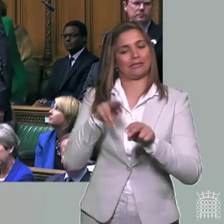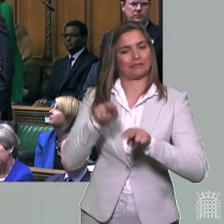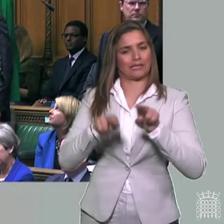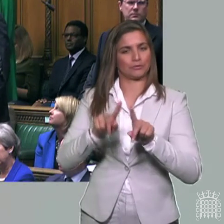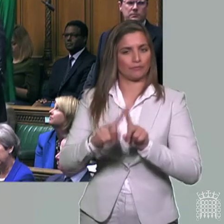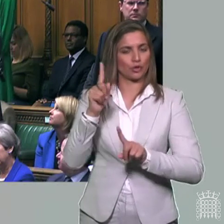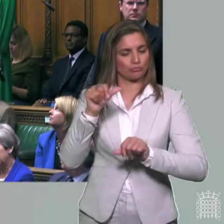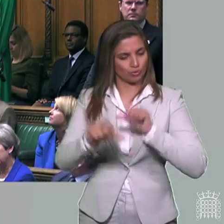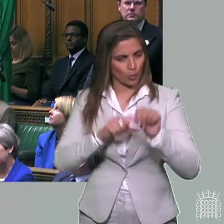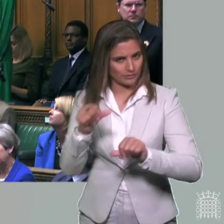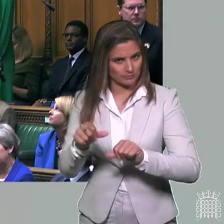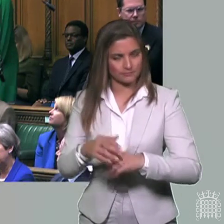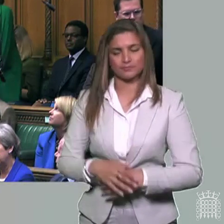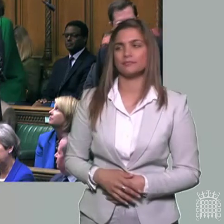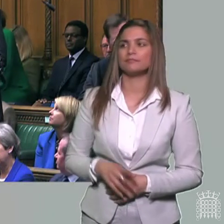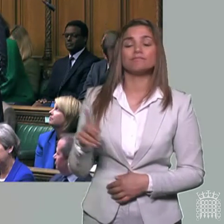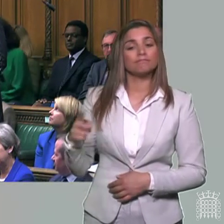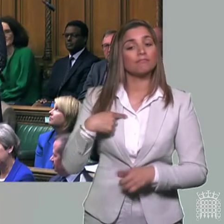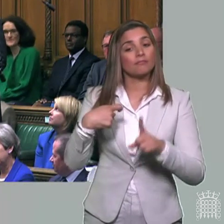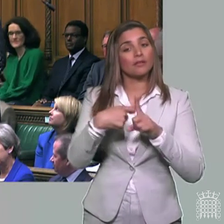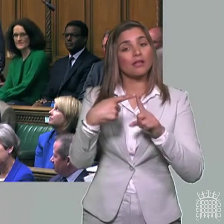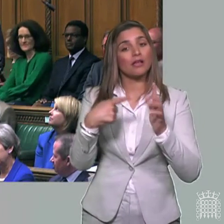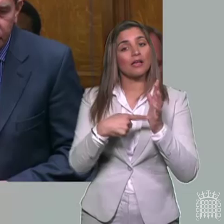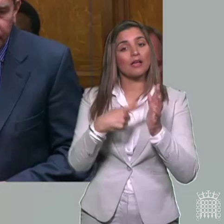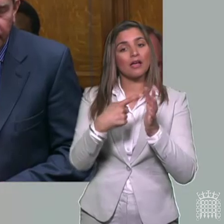The redevelopment of Kettering General Hospital is the No.